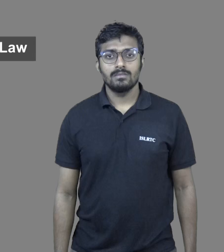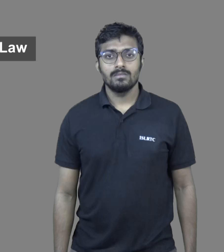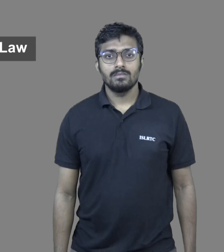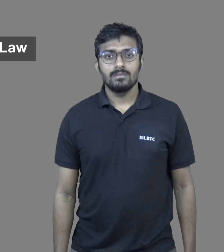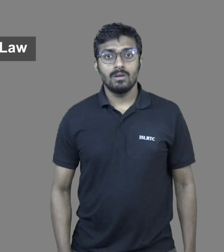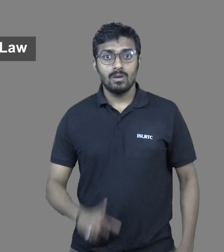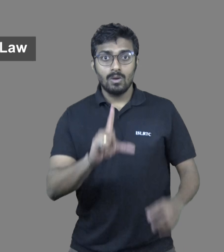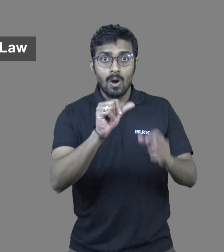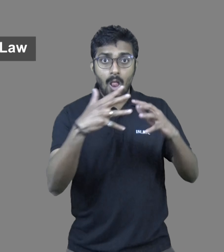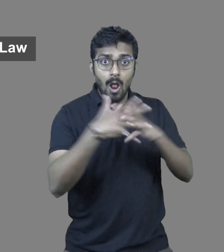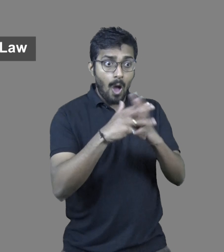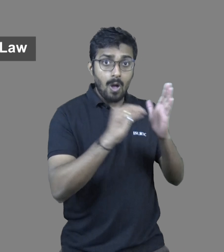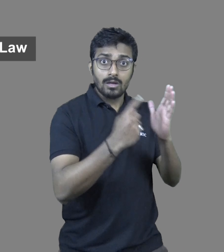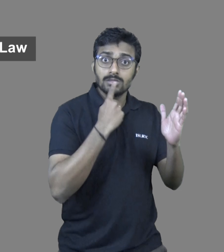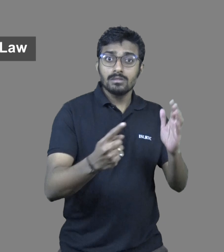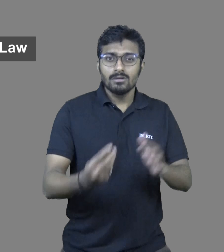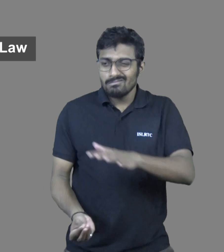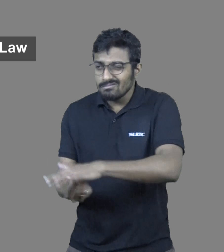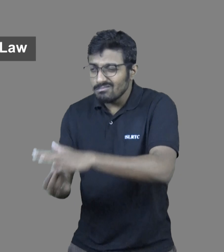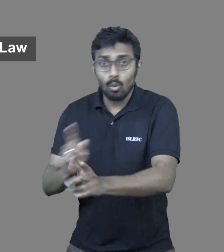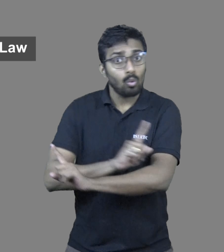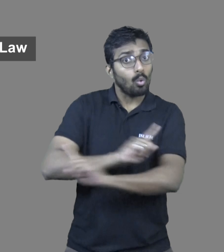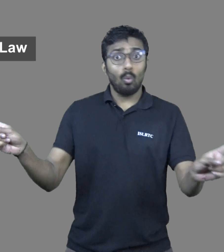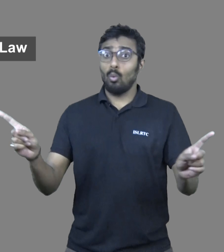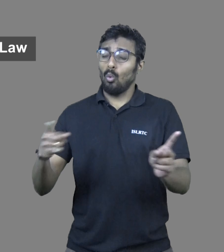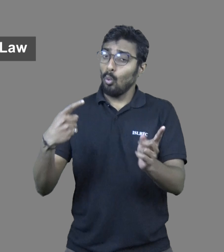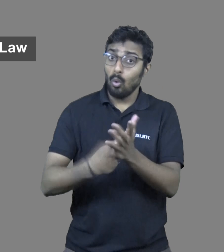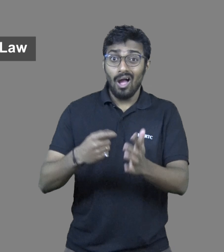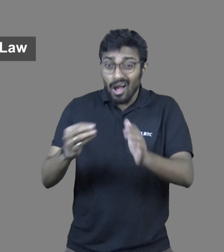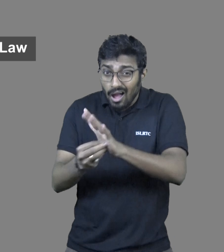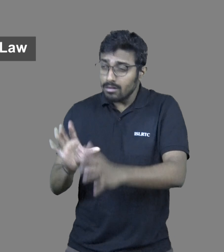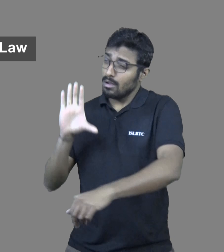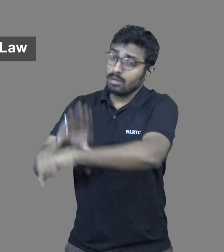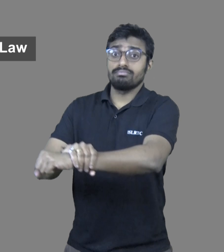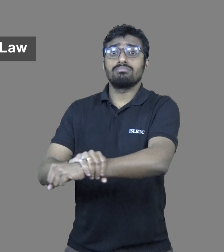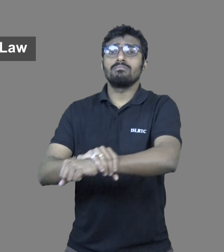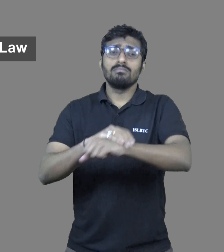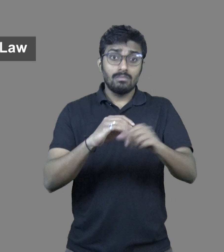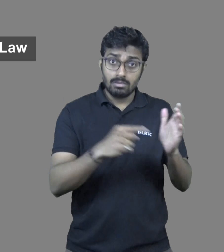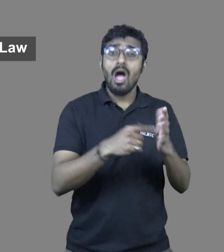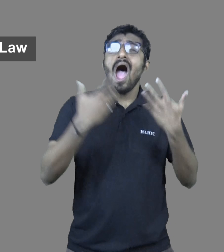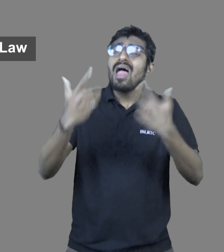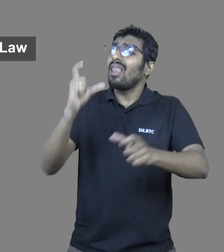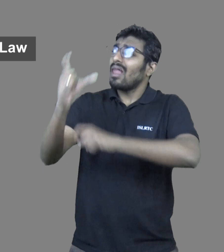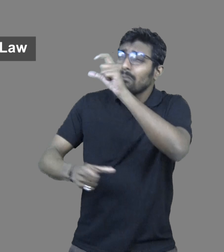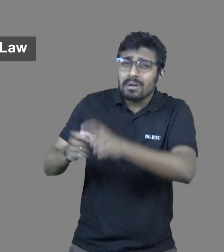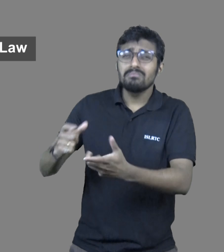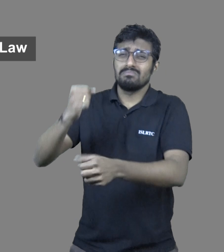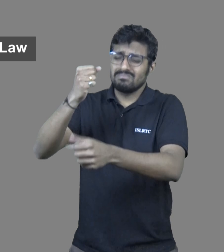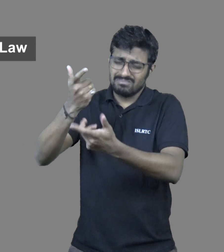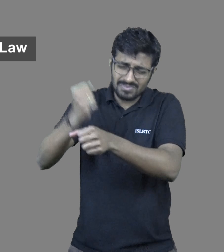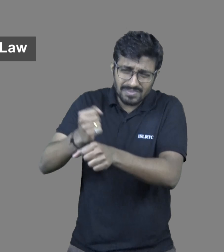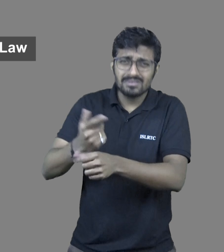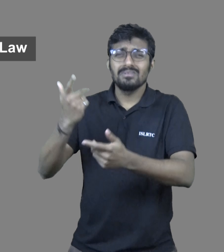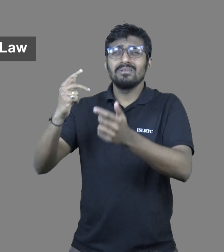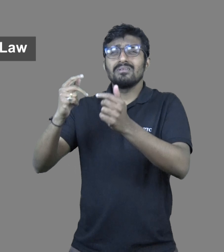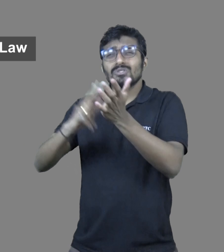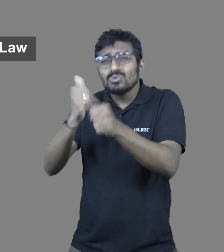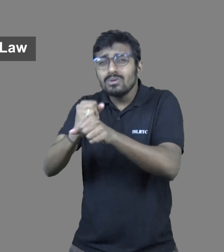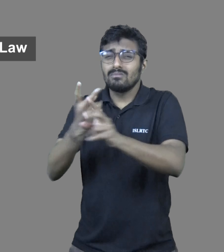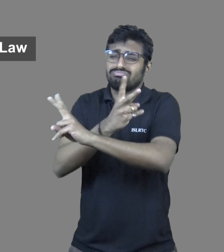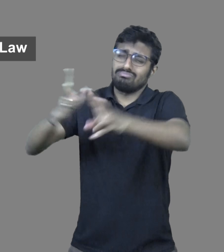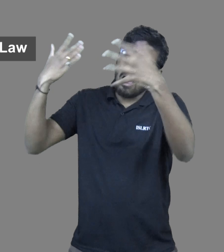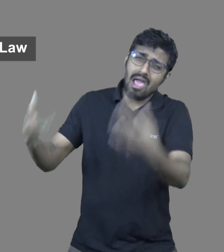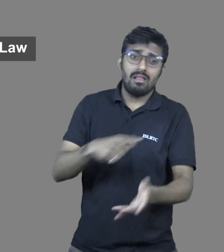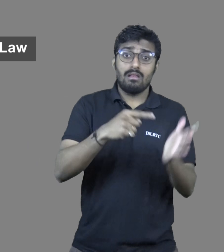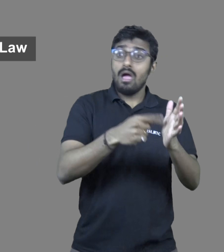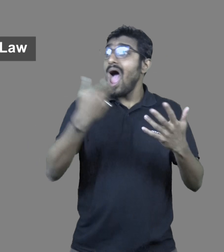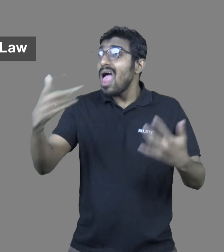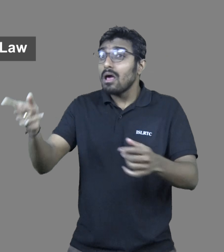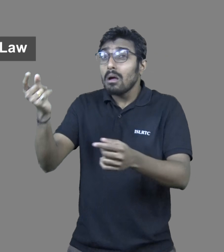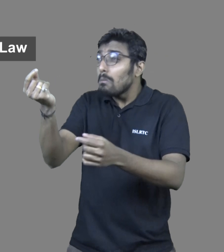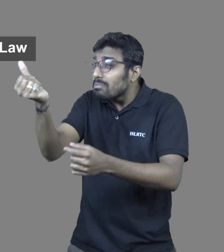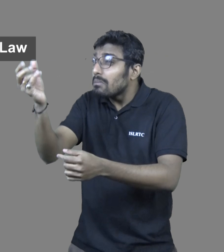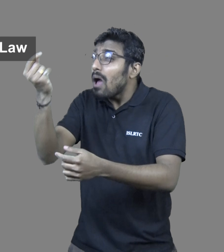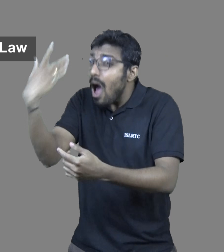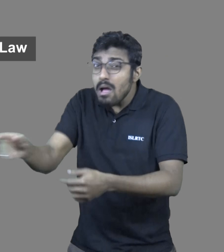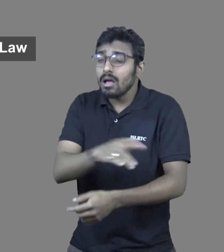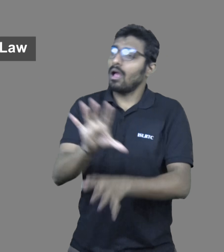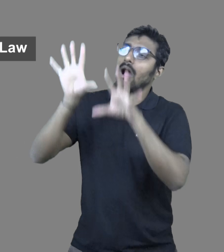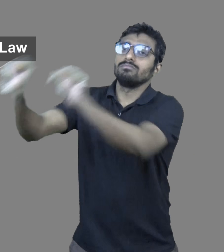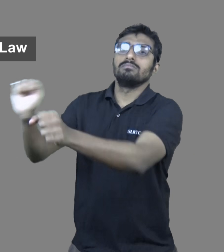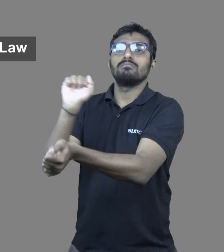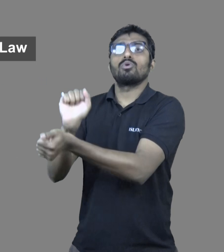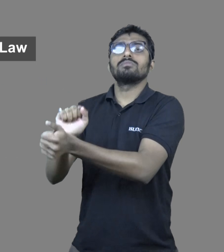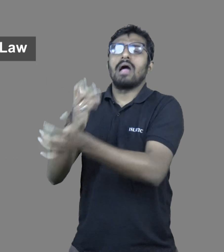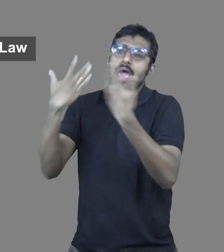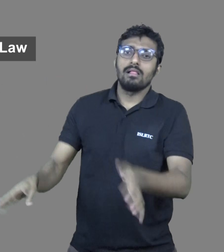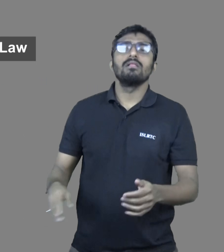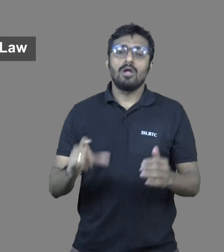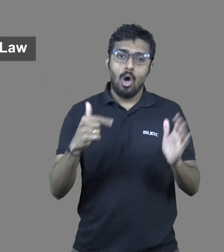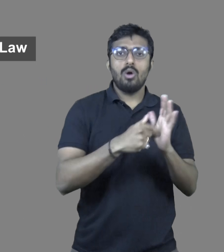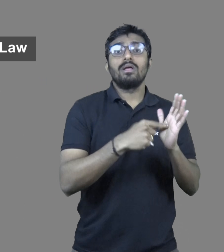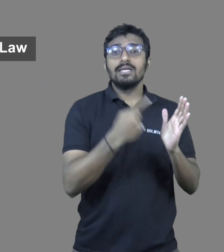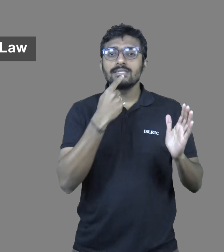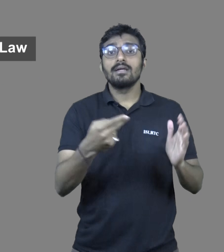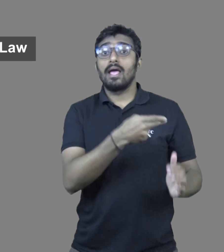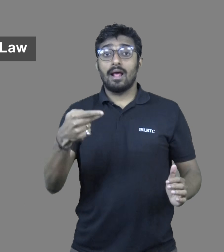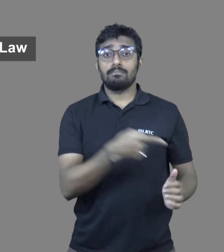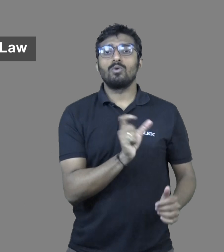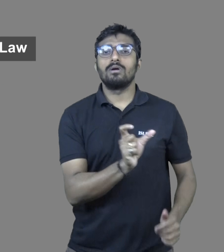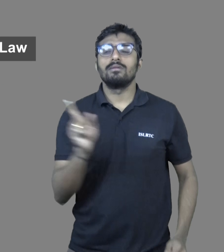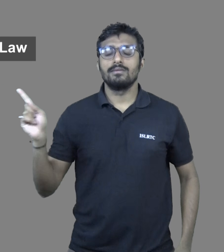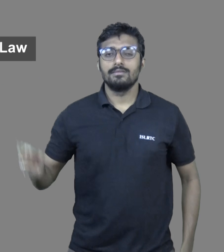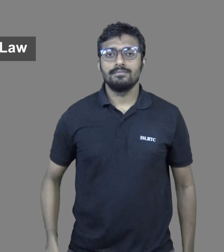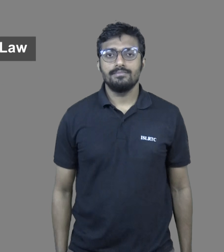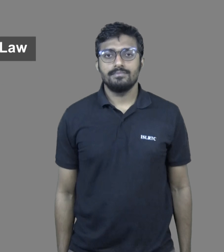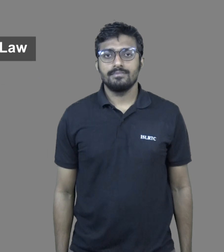Anti Corruption Law